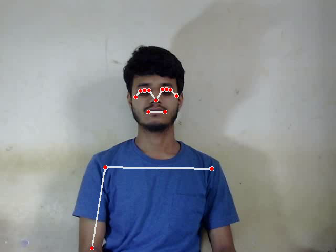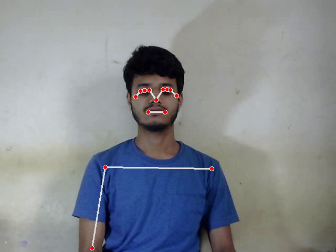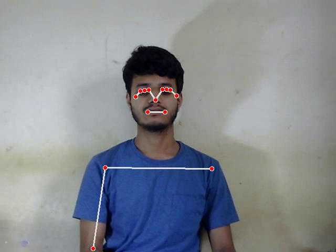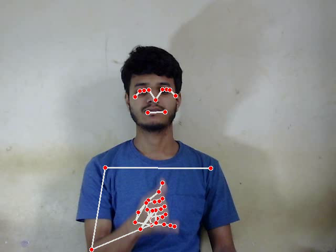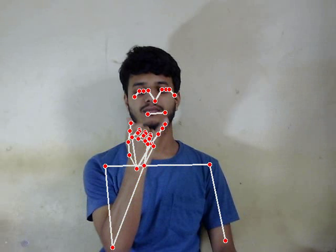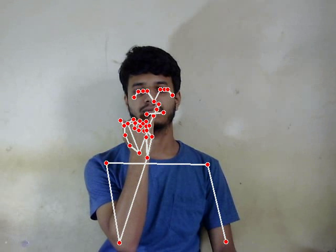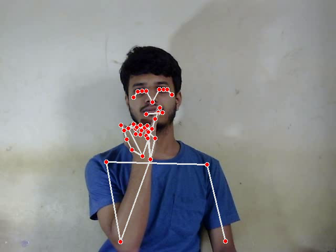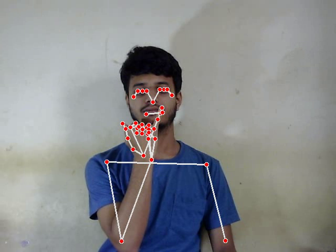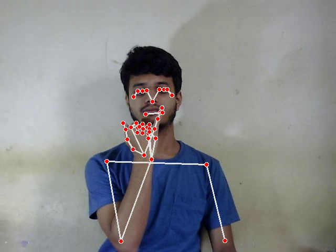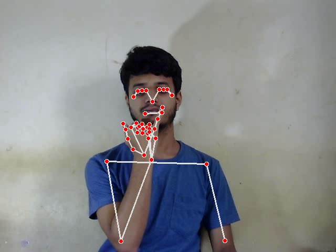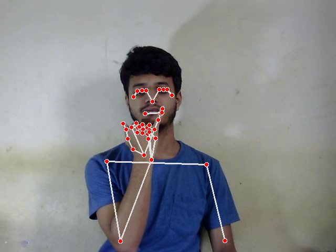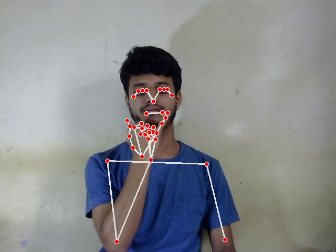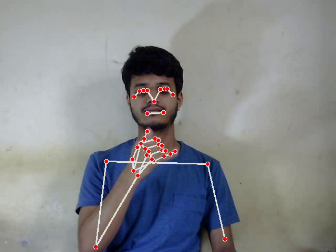wrong